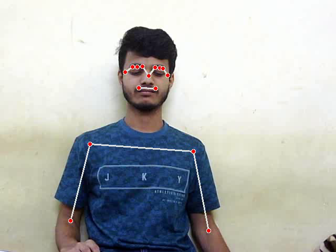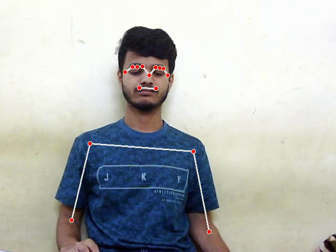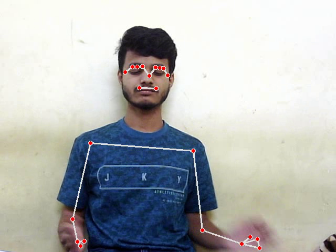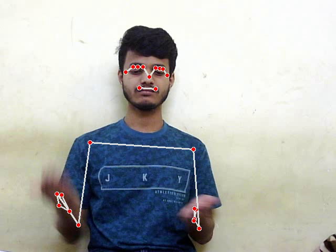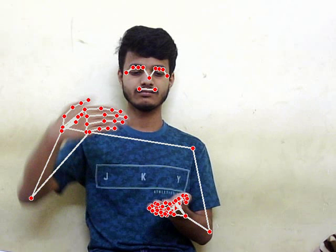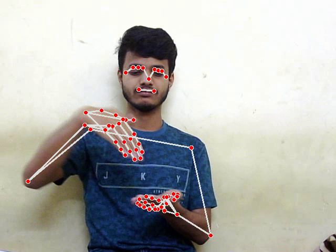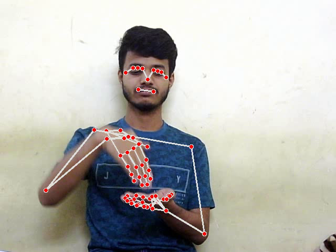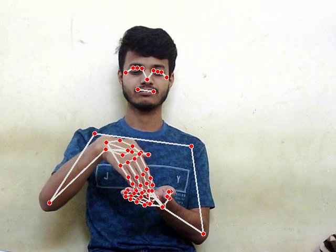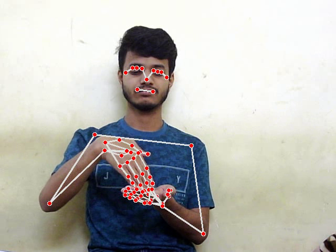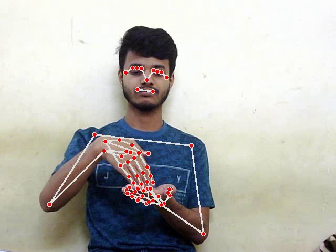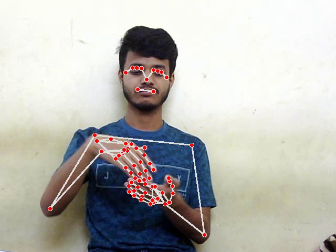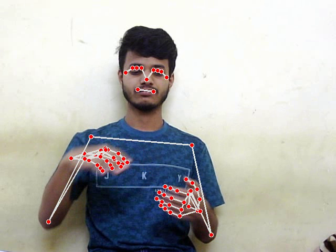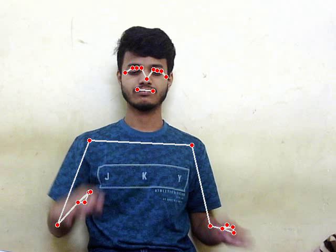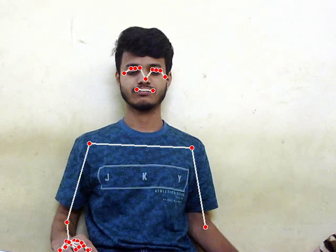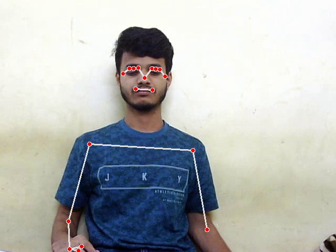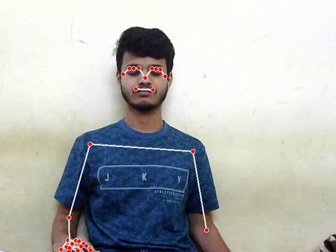again